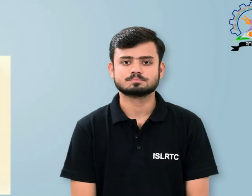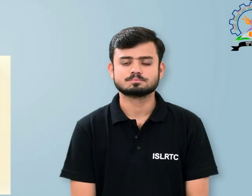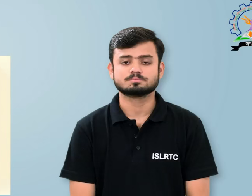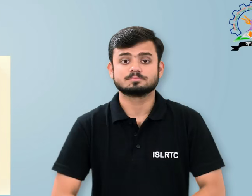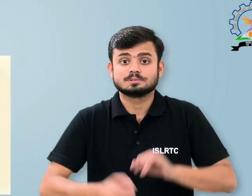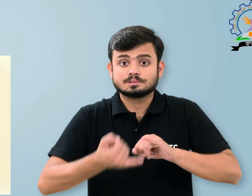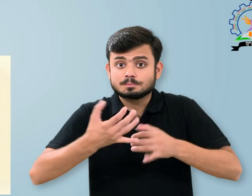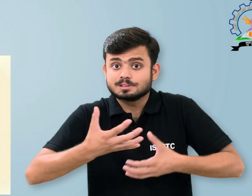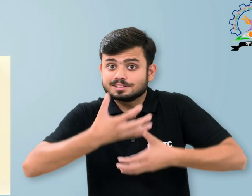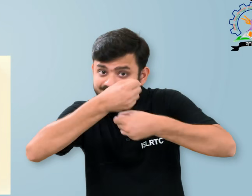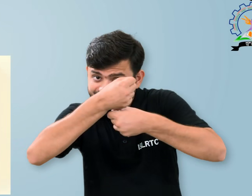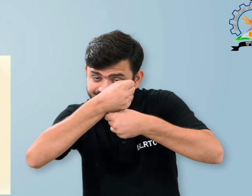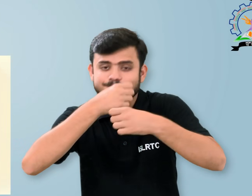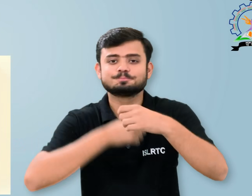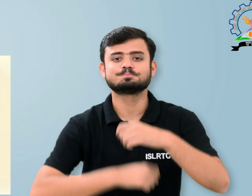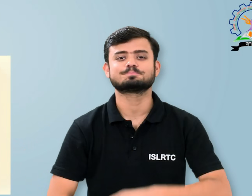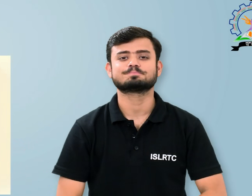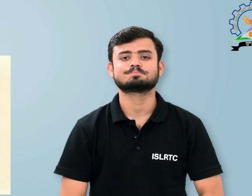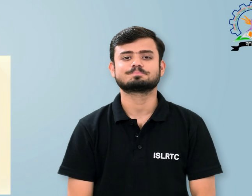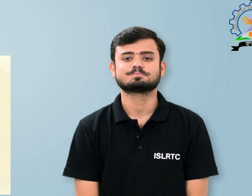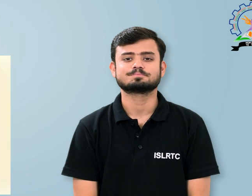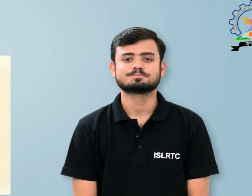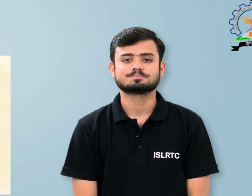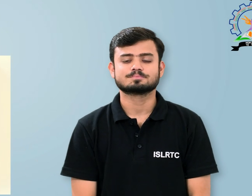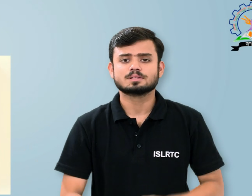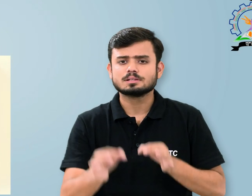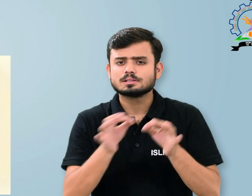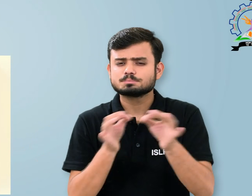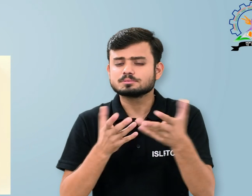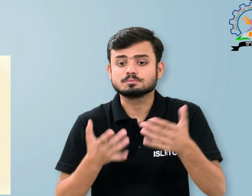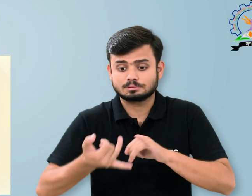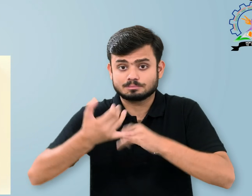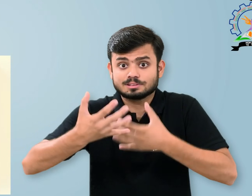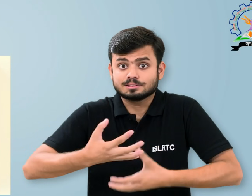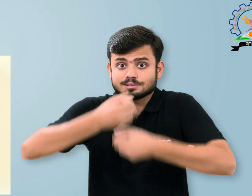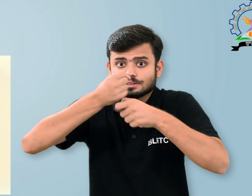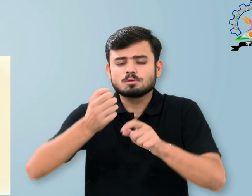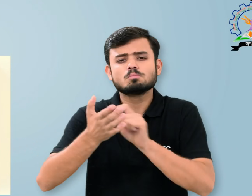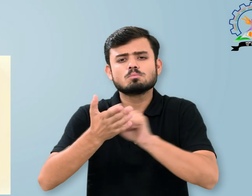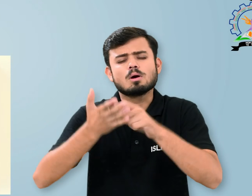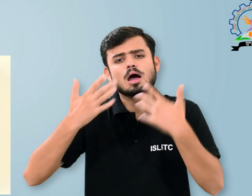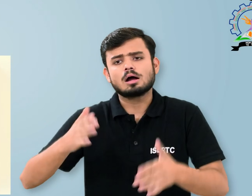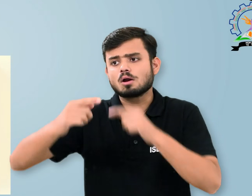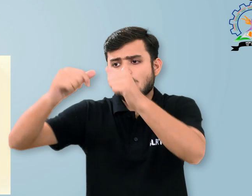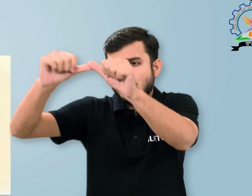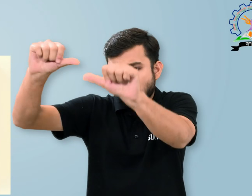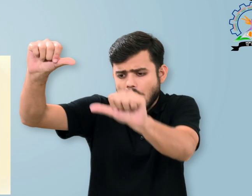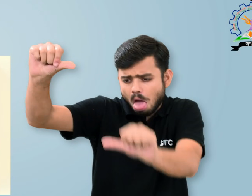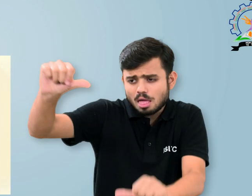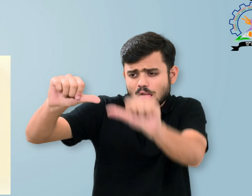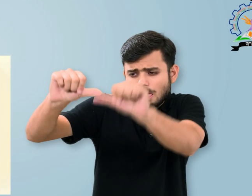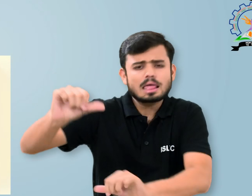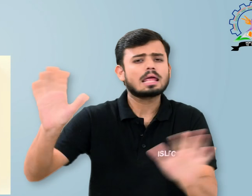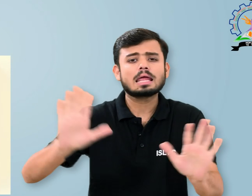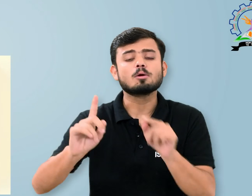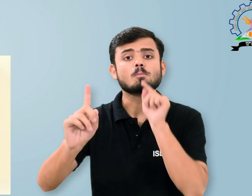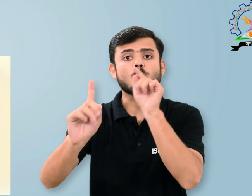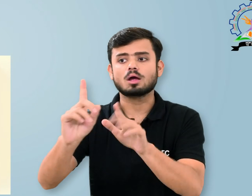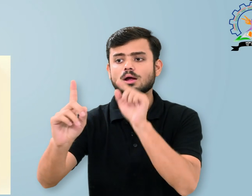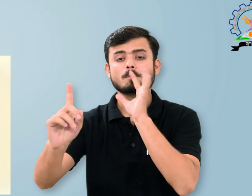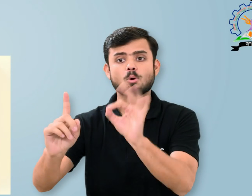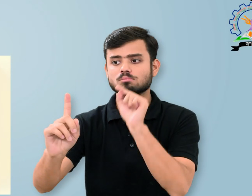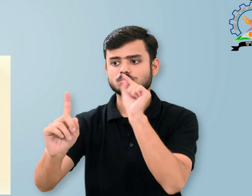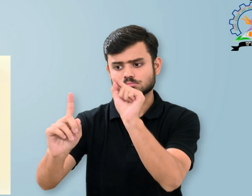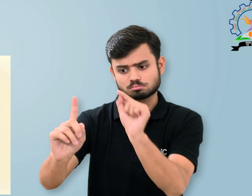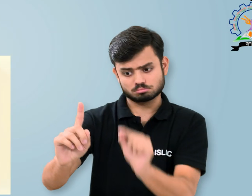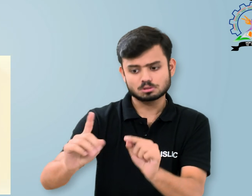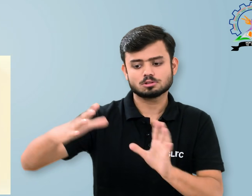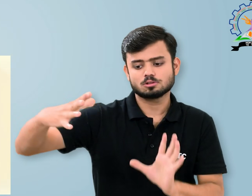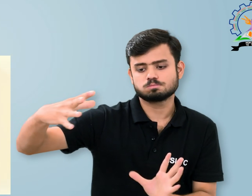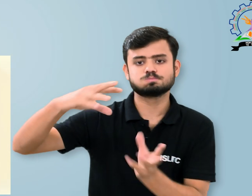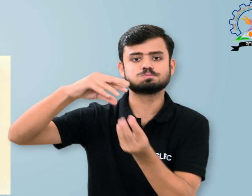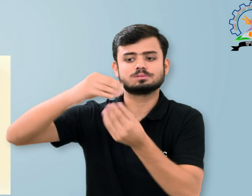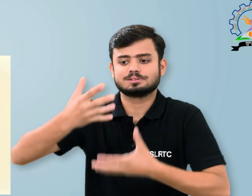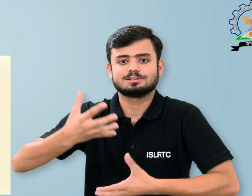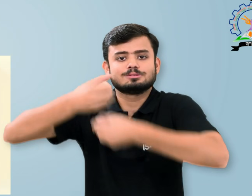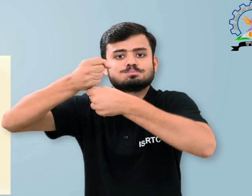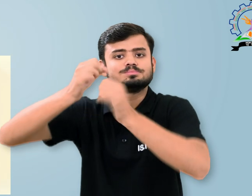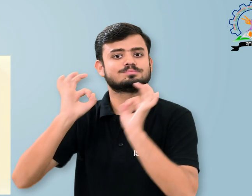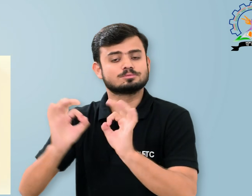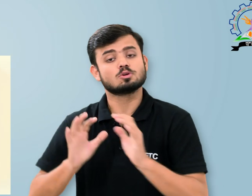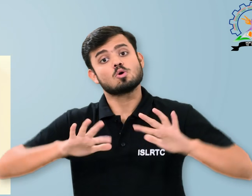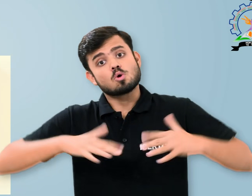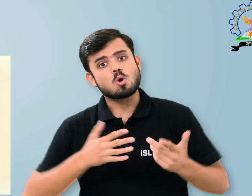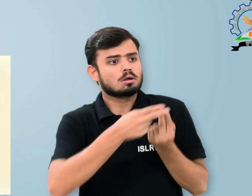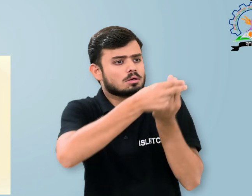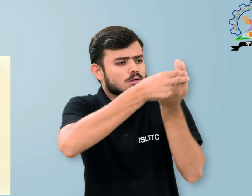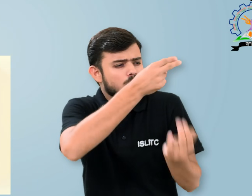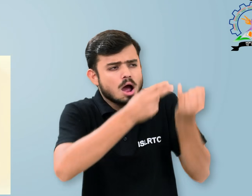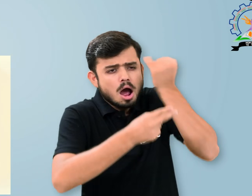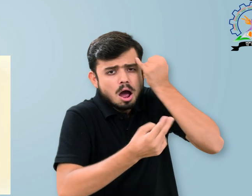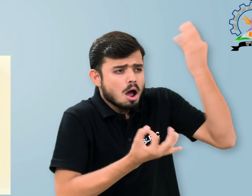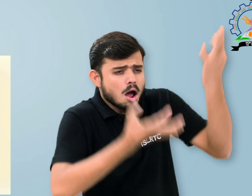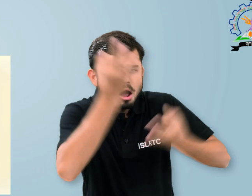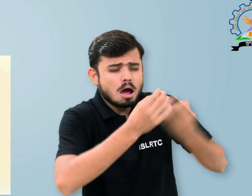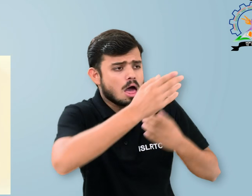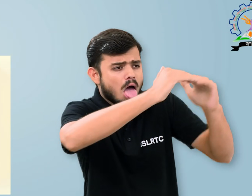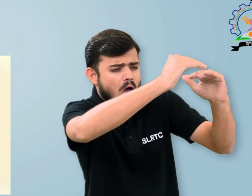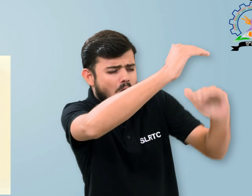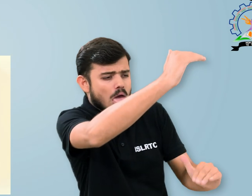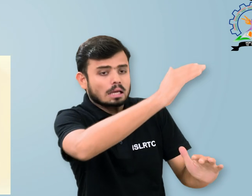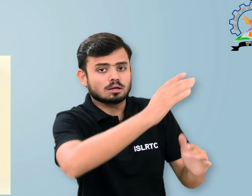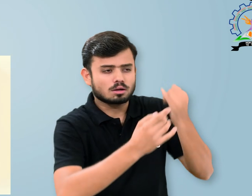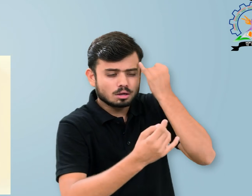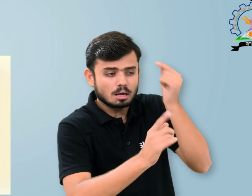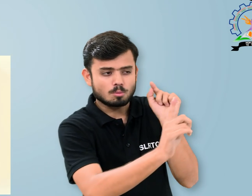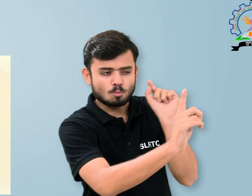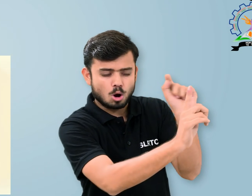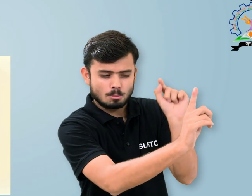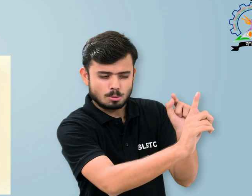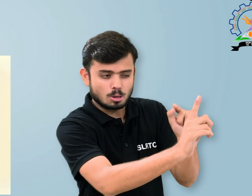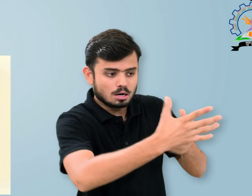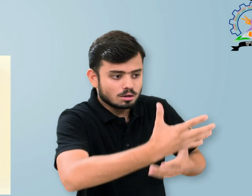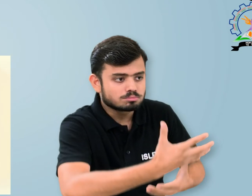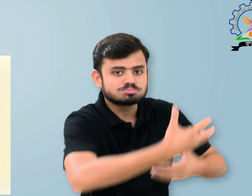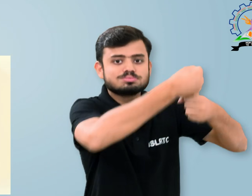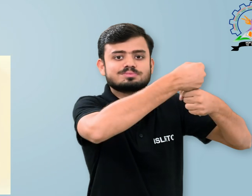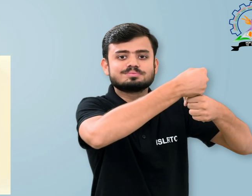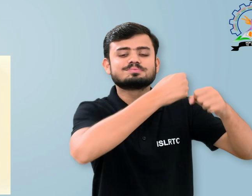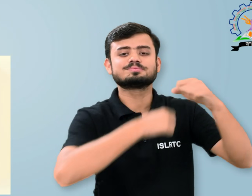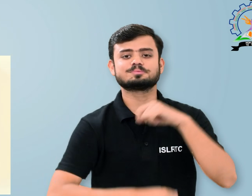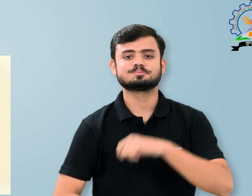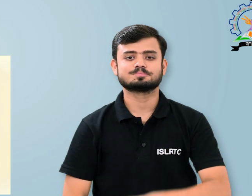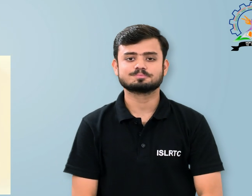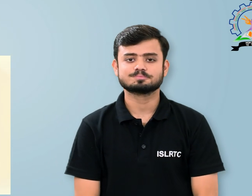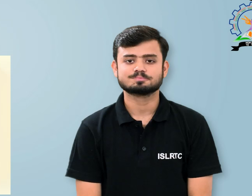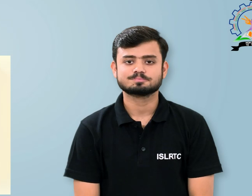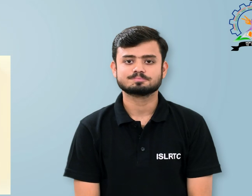Synopsis A brief summary or general survey of something.